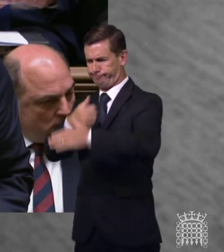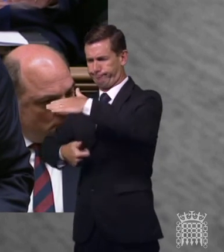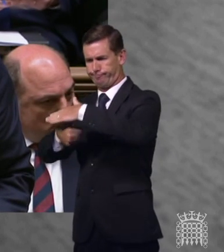It would be fair to say that the